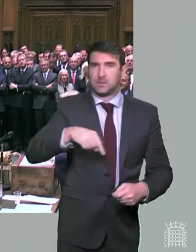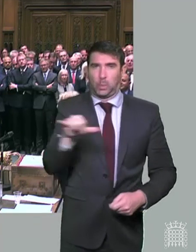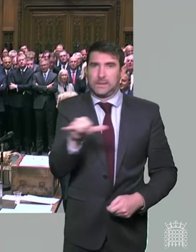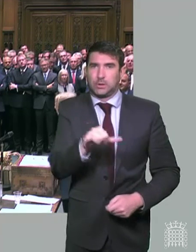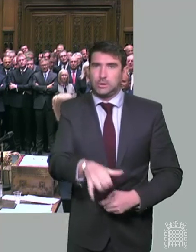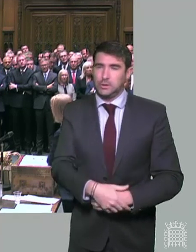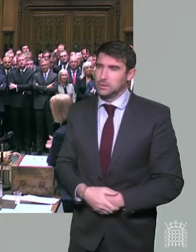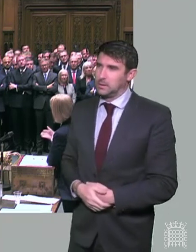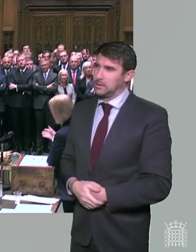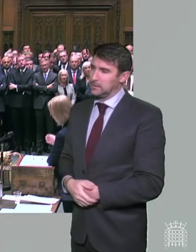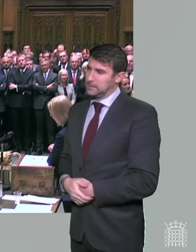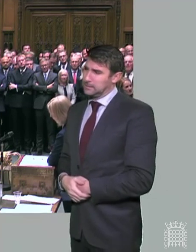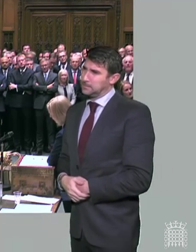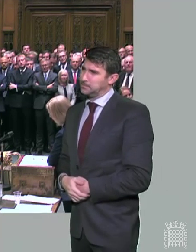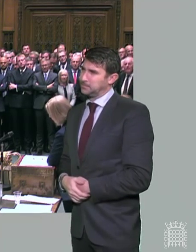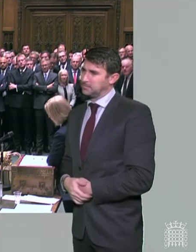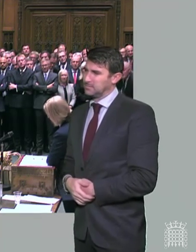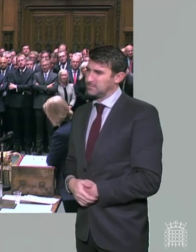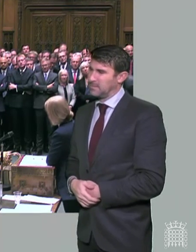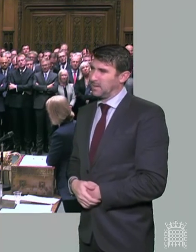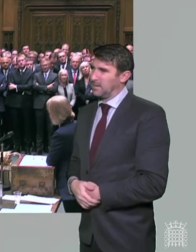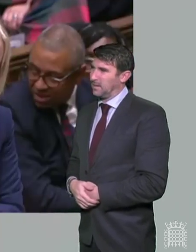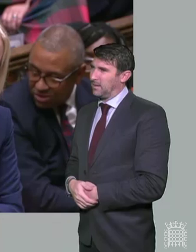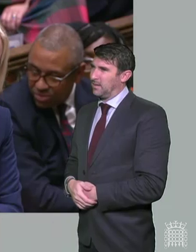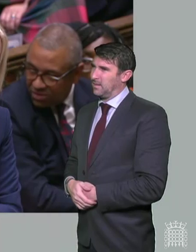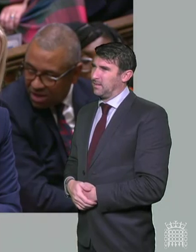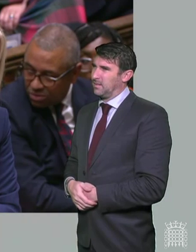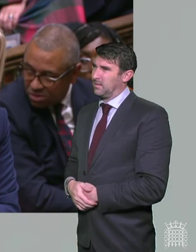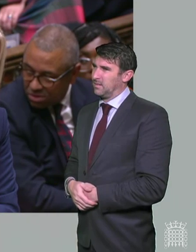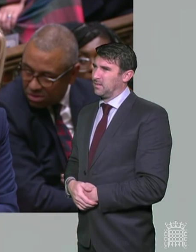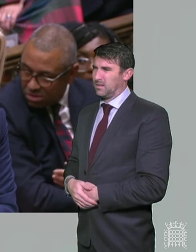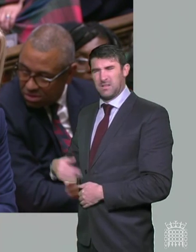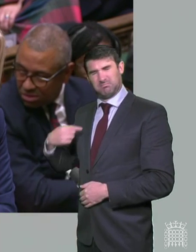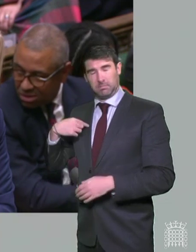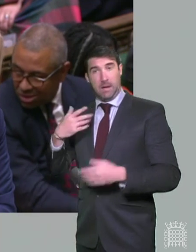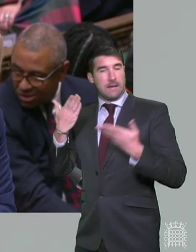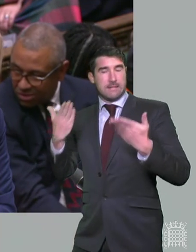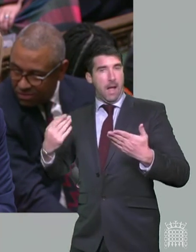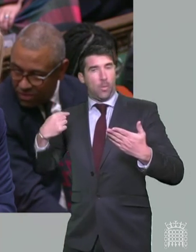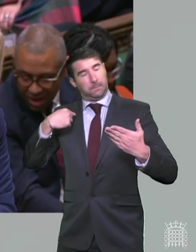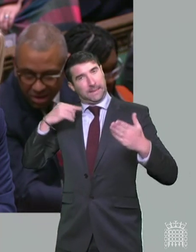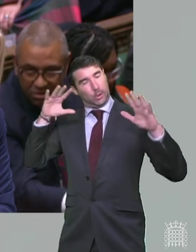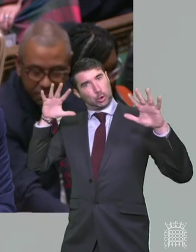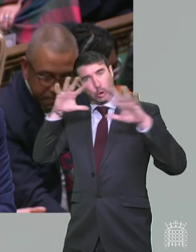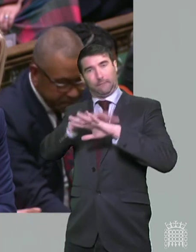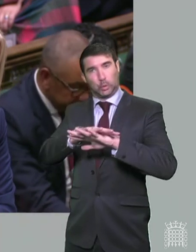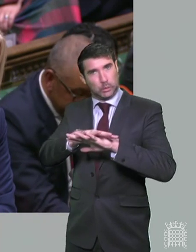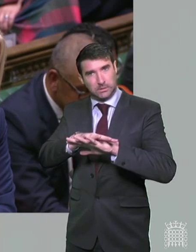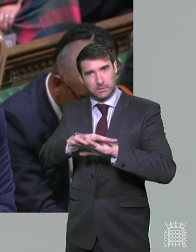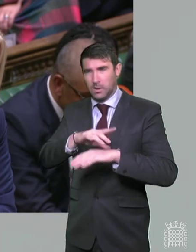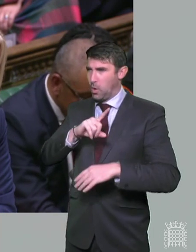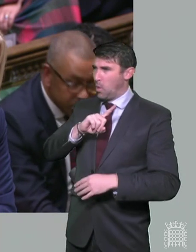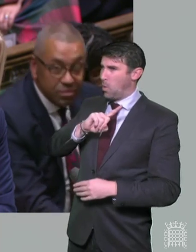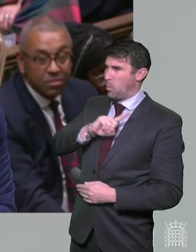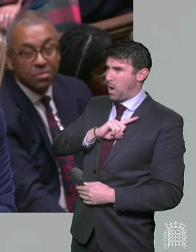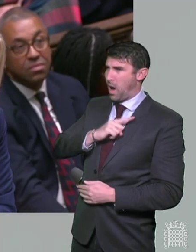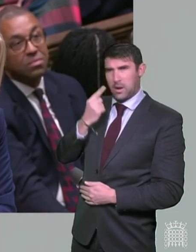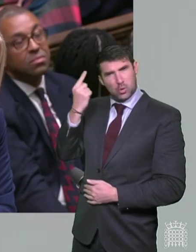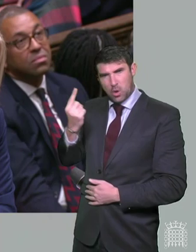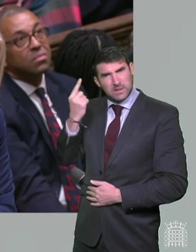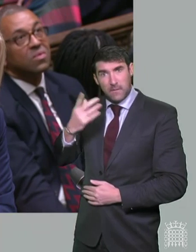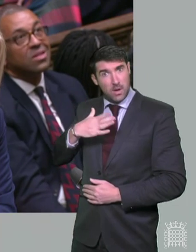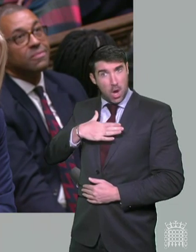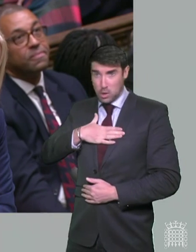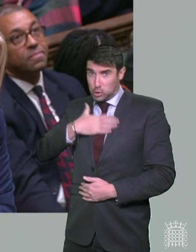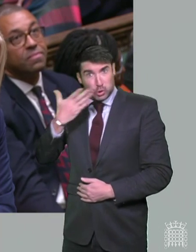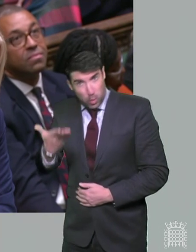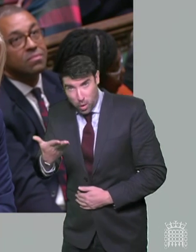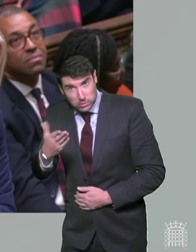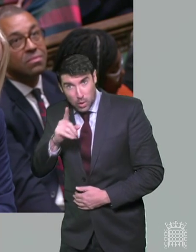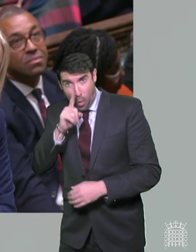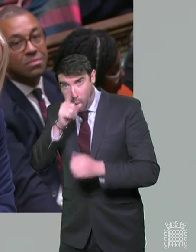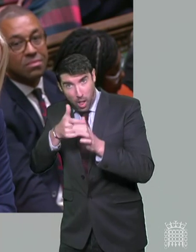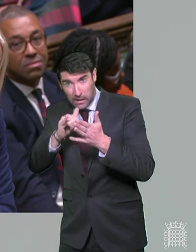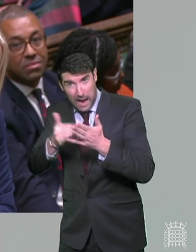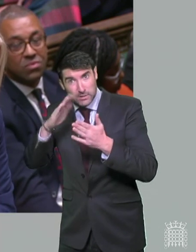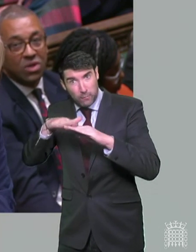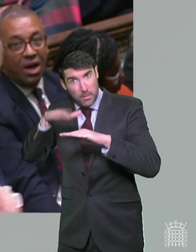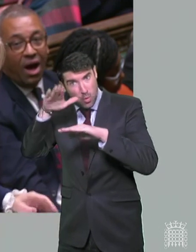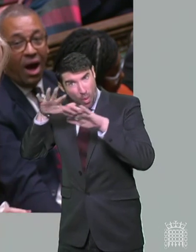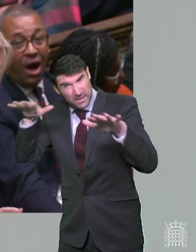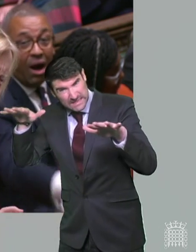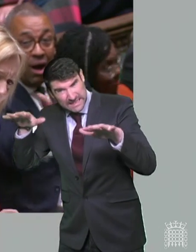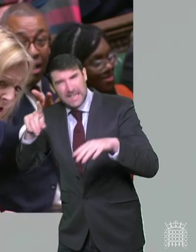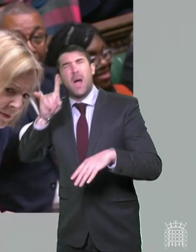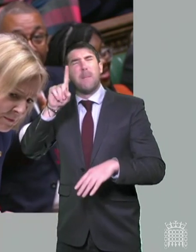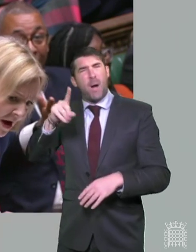I am not quite sure what the right honourable Gentleman’s position is, because on one hand he does not seem to want oil and gas extraction from the North sea, and on the other hand he wants them to pay more taxes.